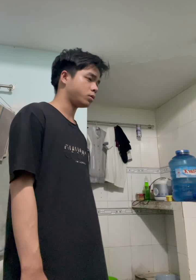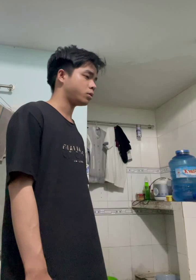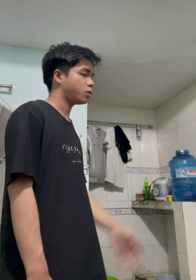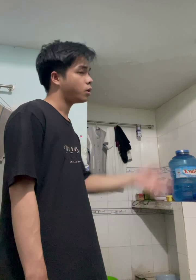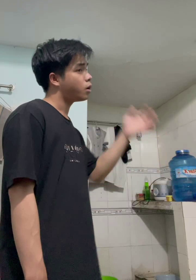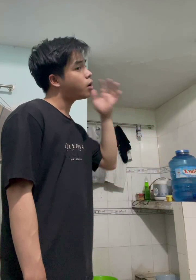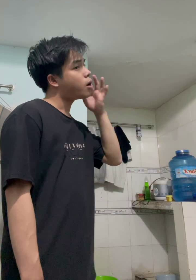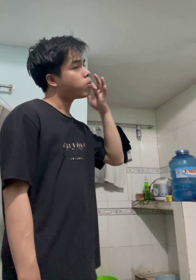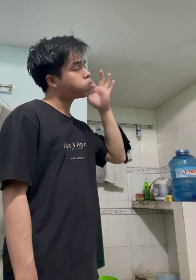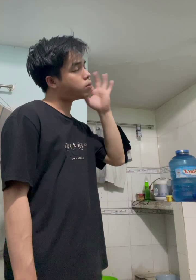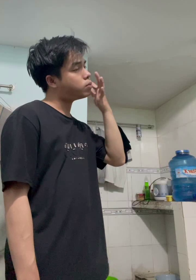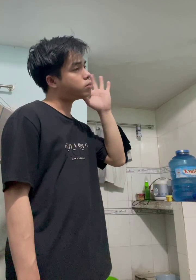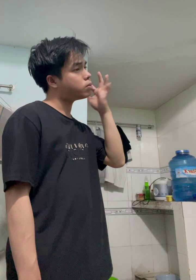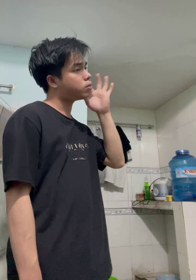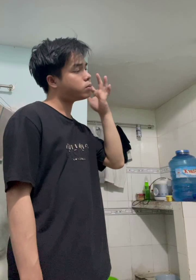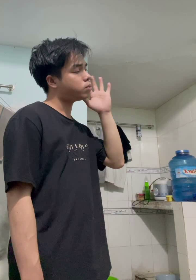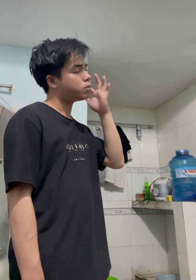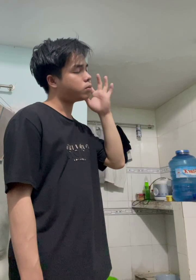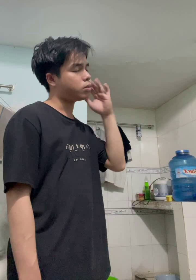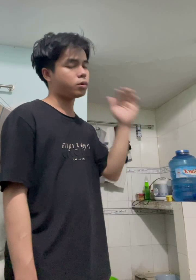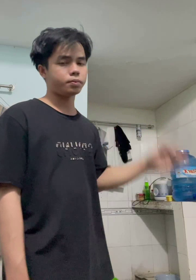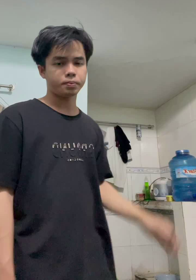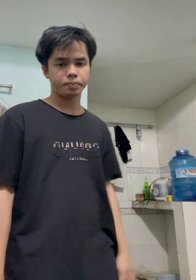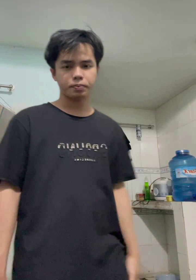kinh tom